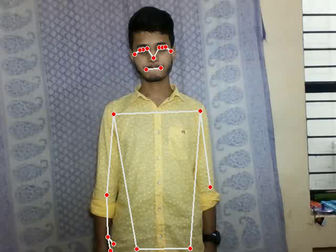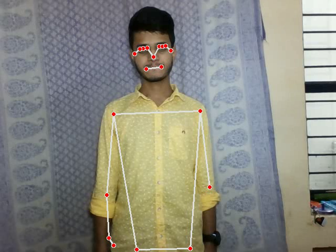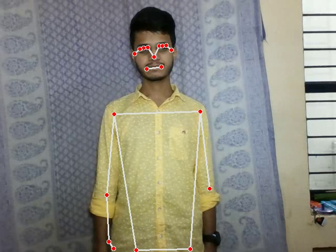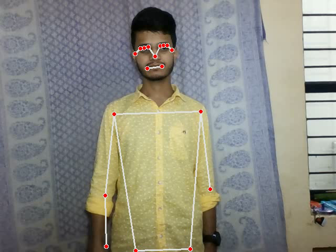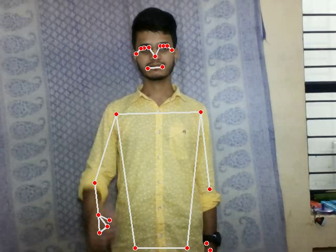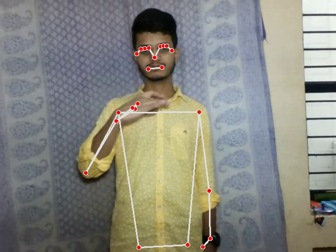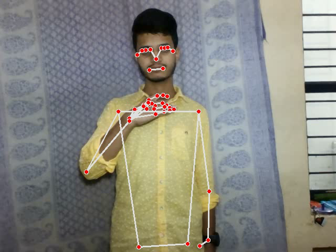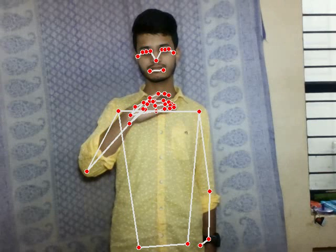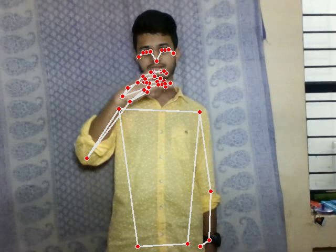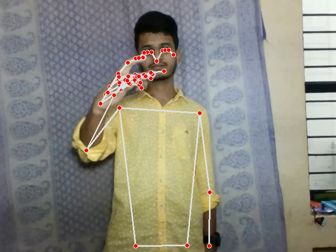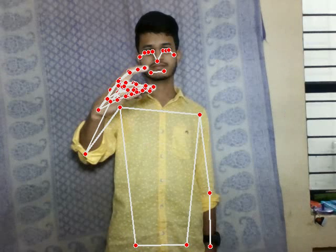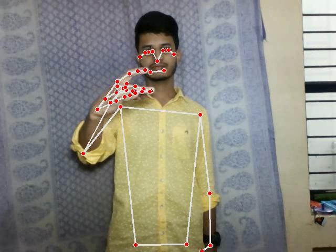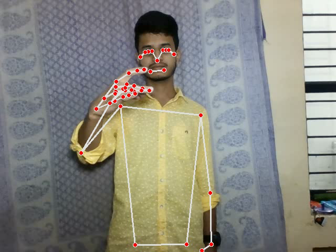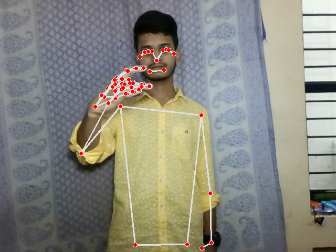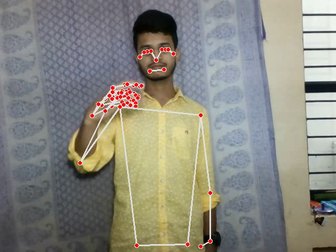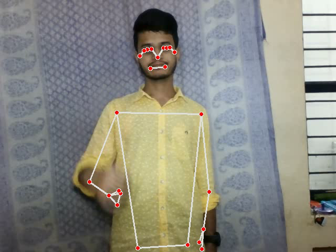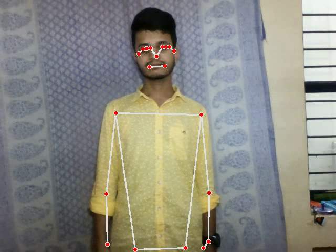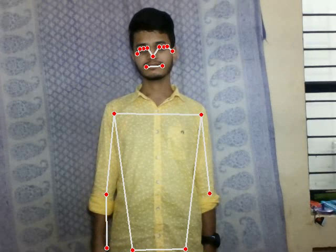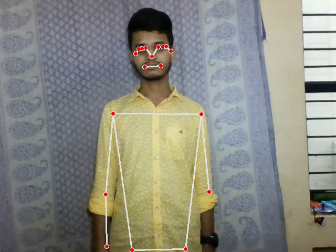like